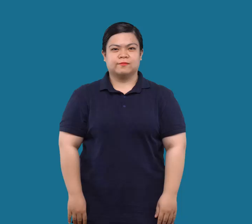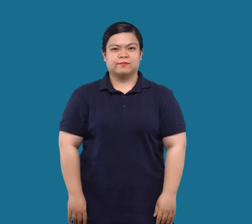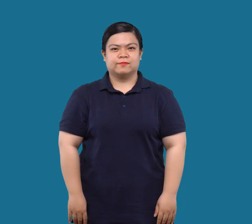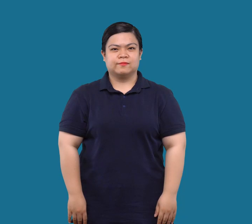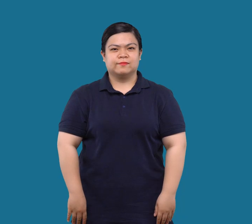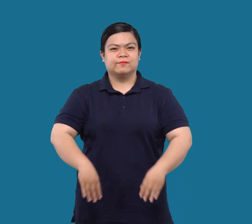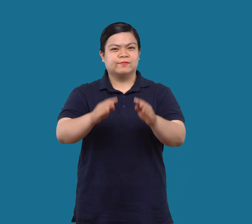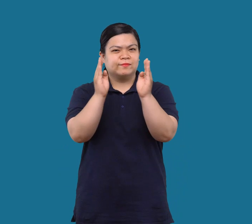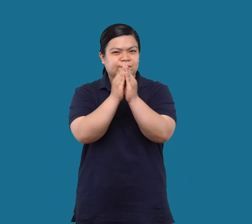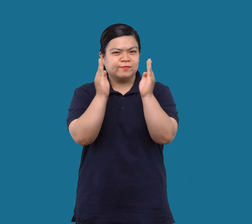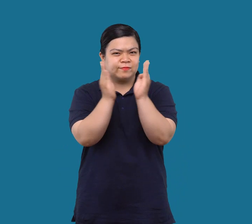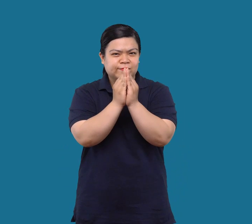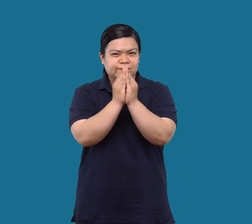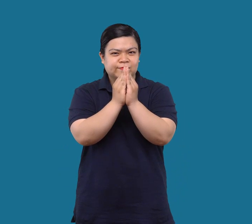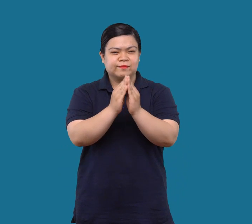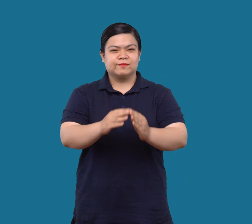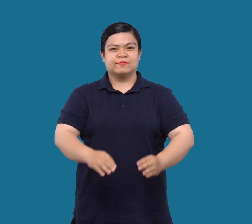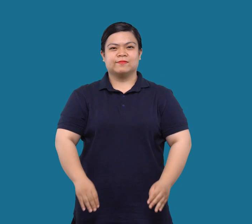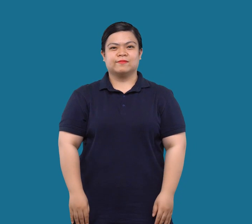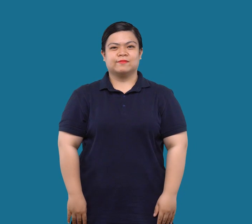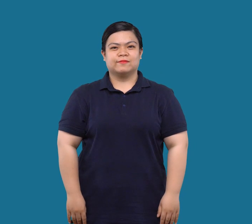họp